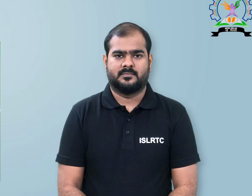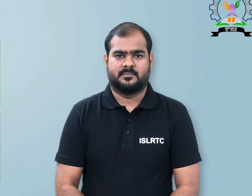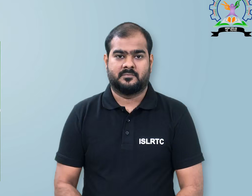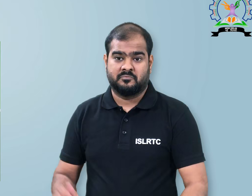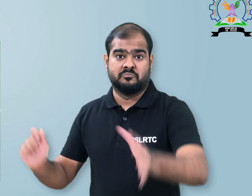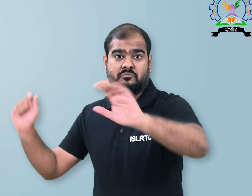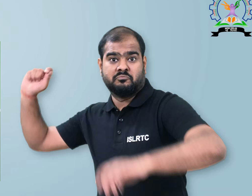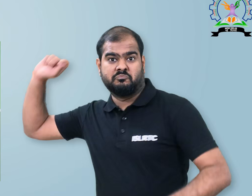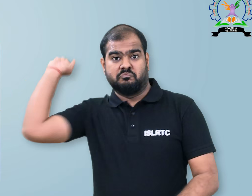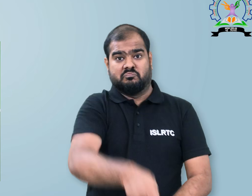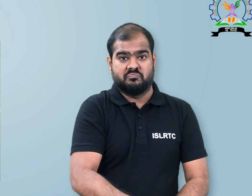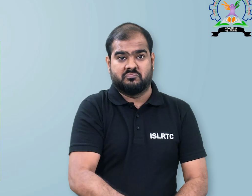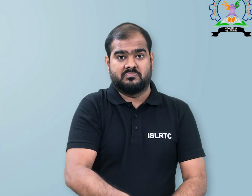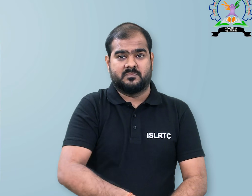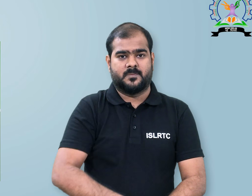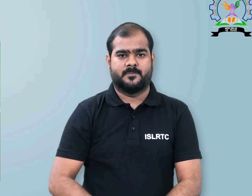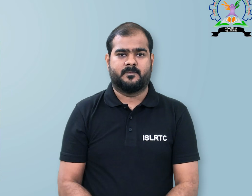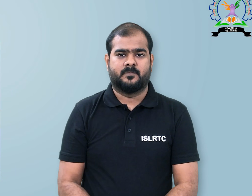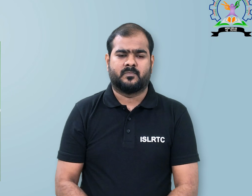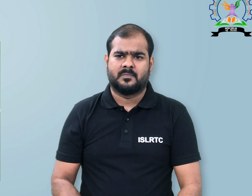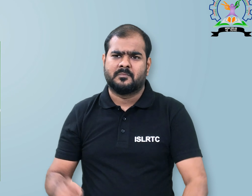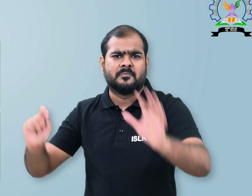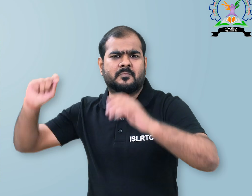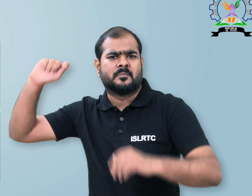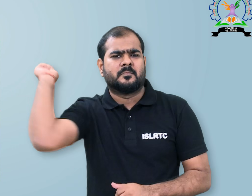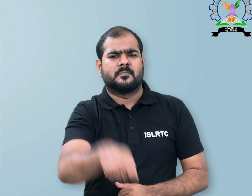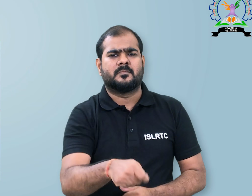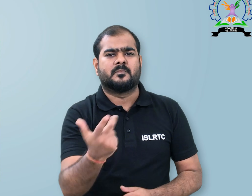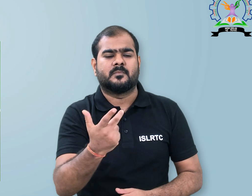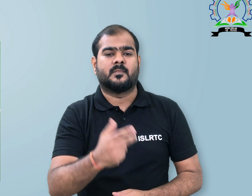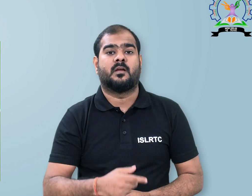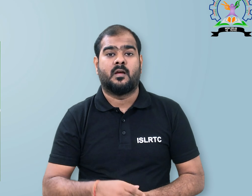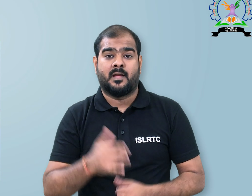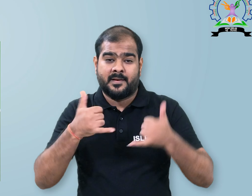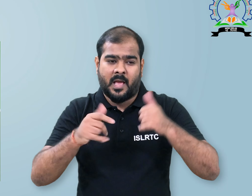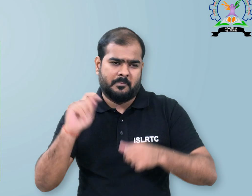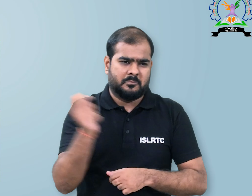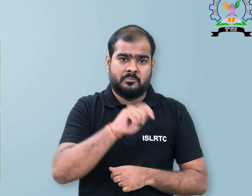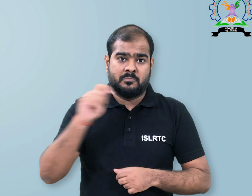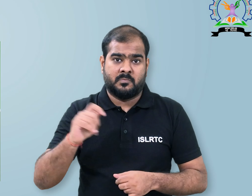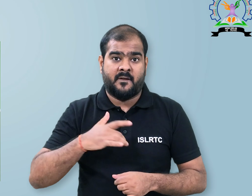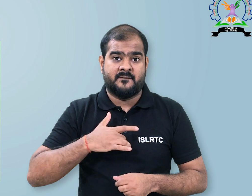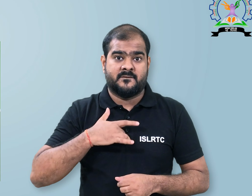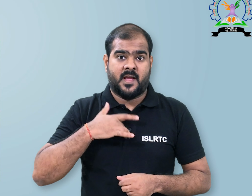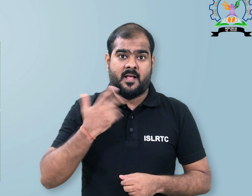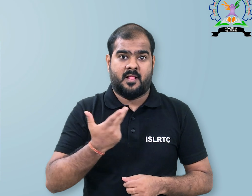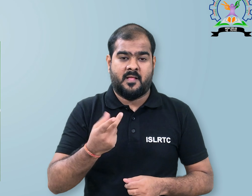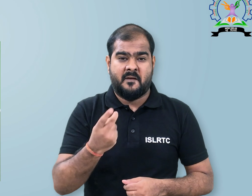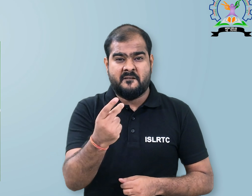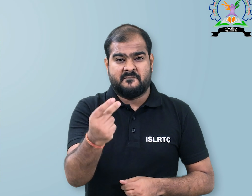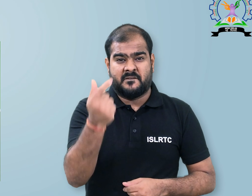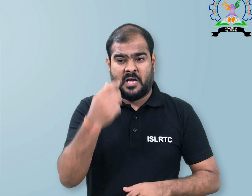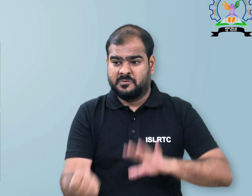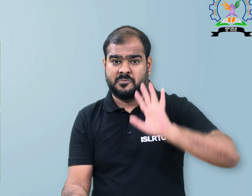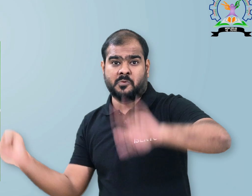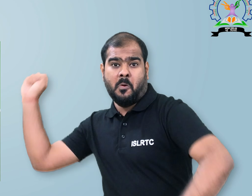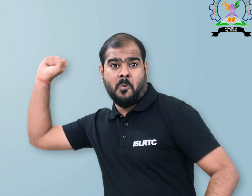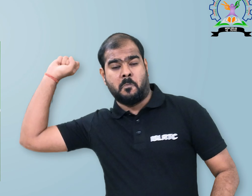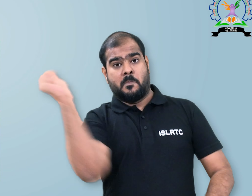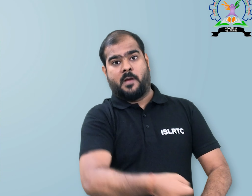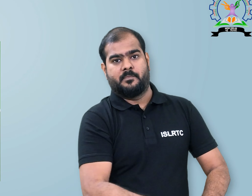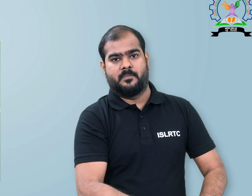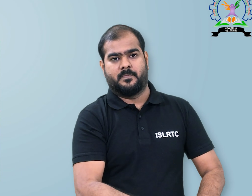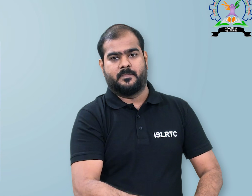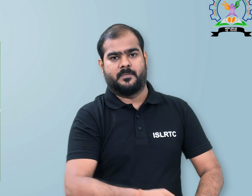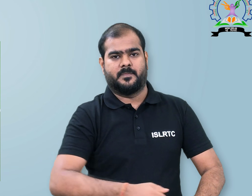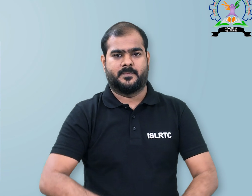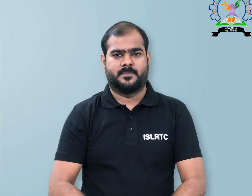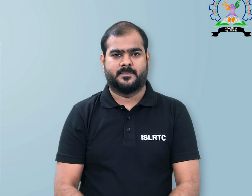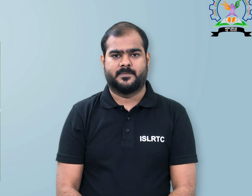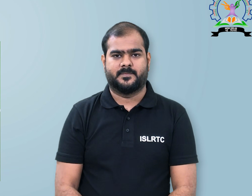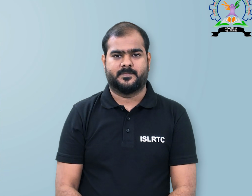Smash, Shot Smash: A powerful overhead shot usually executed near the net.